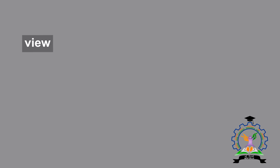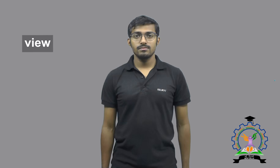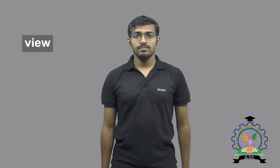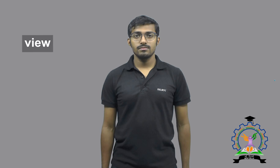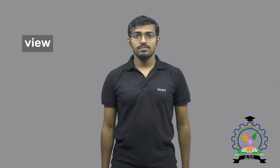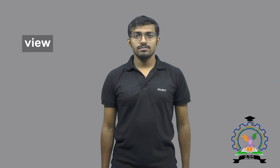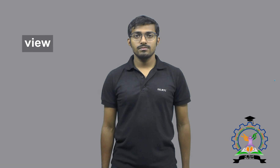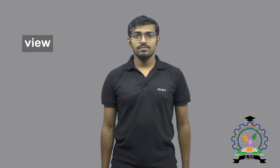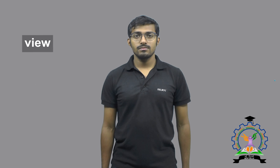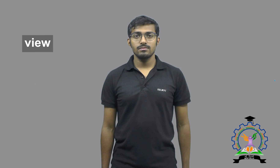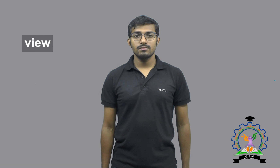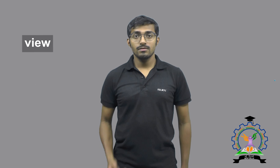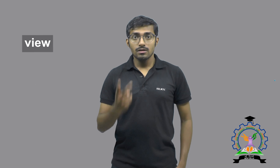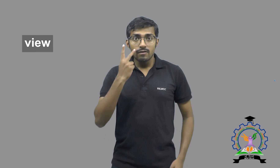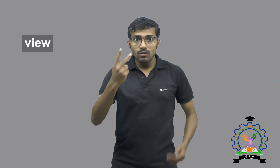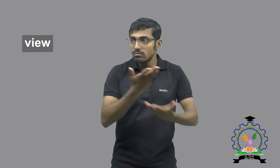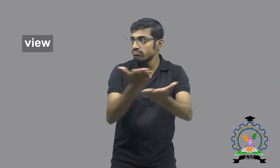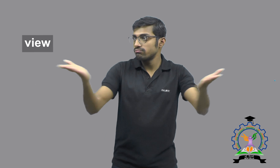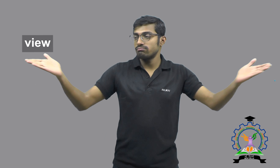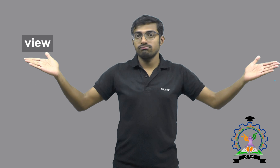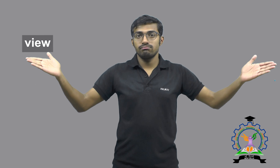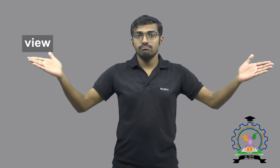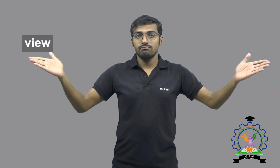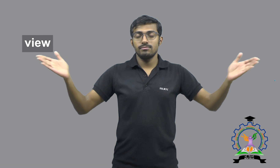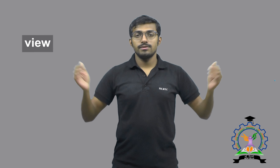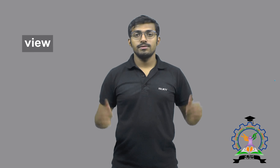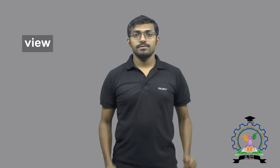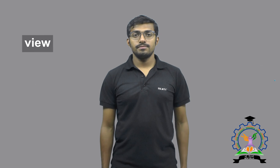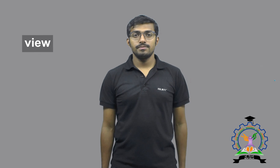View Scene